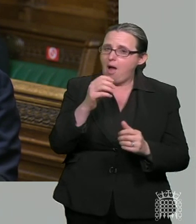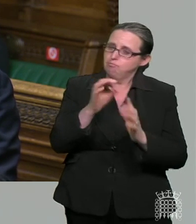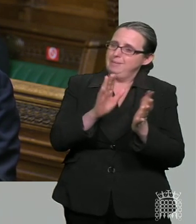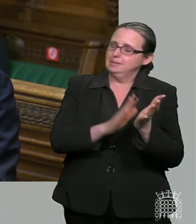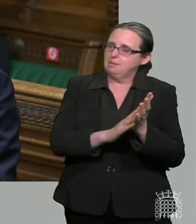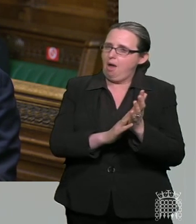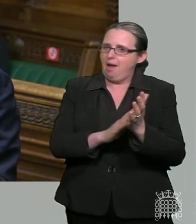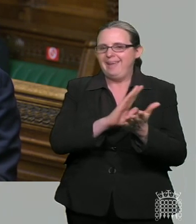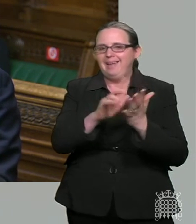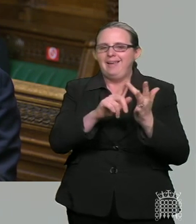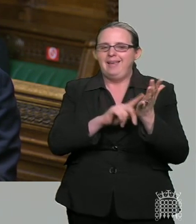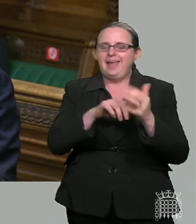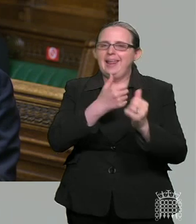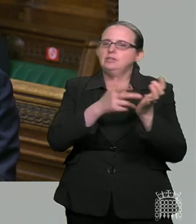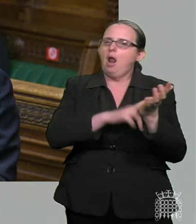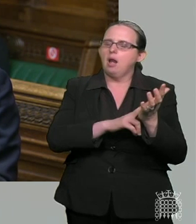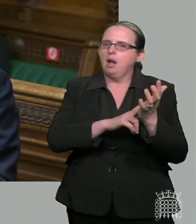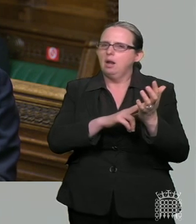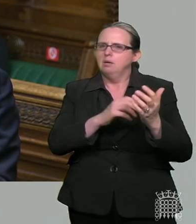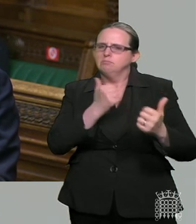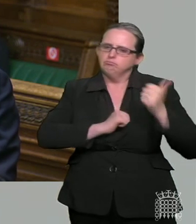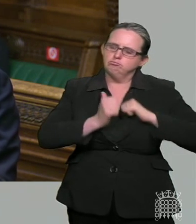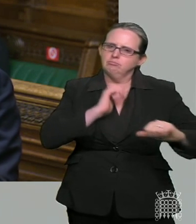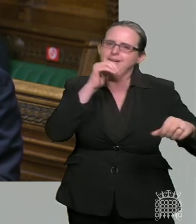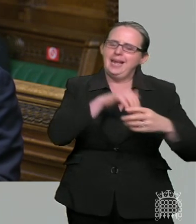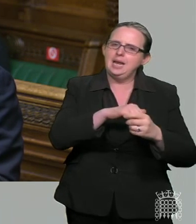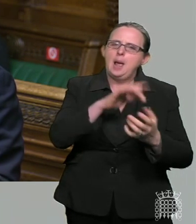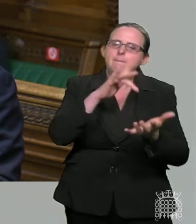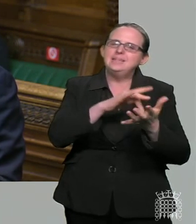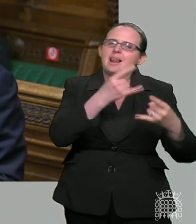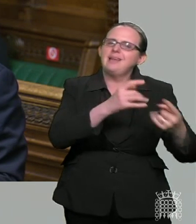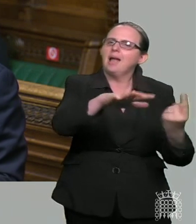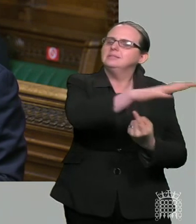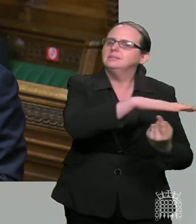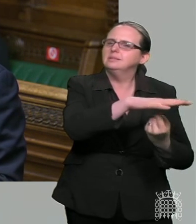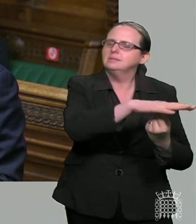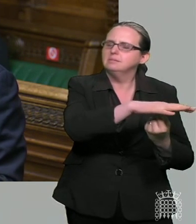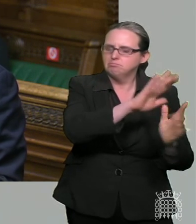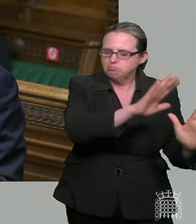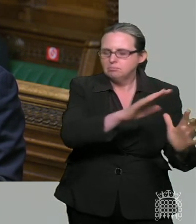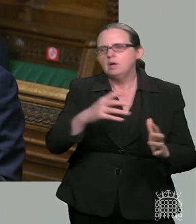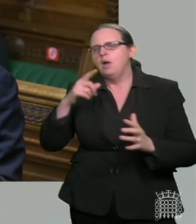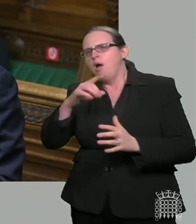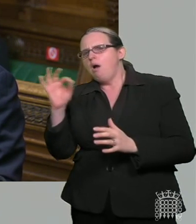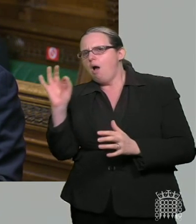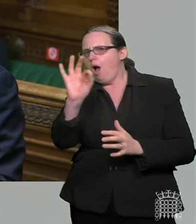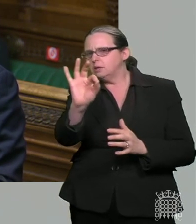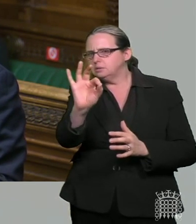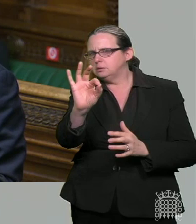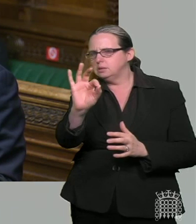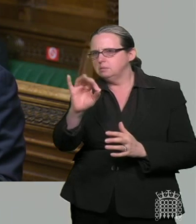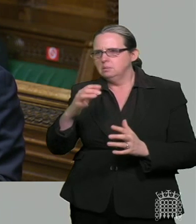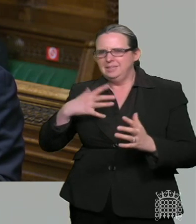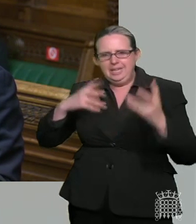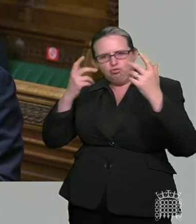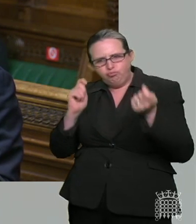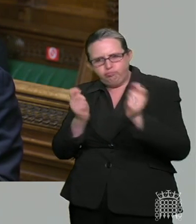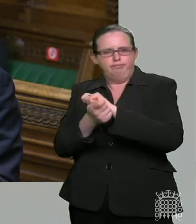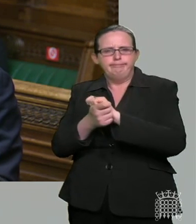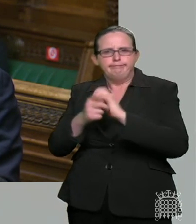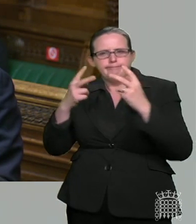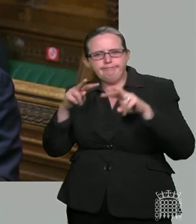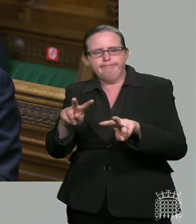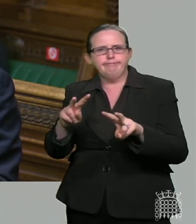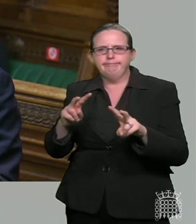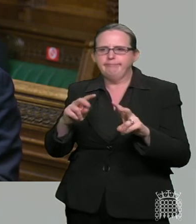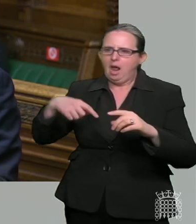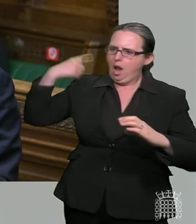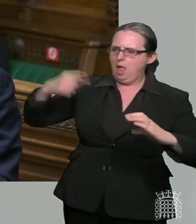Although we need co-operation on things such as transport, will he accept that it is time for wholesale reform of the way London and the wider region are governed?